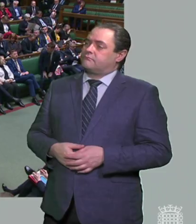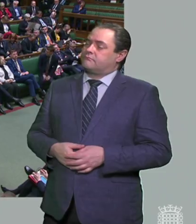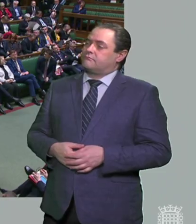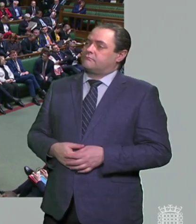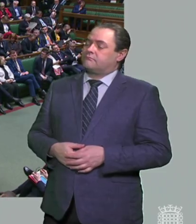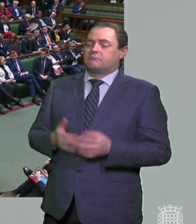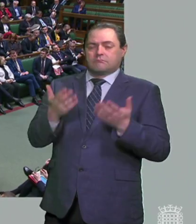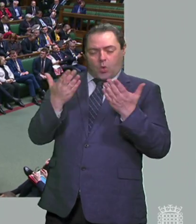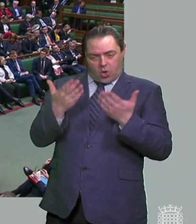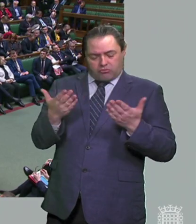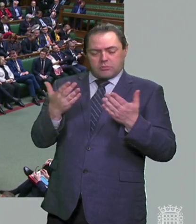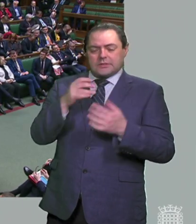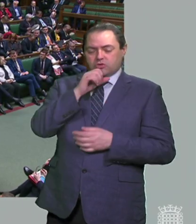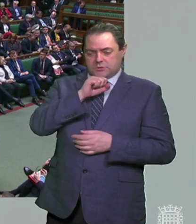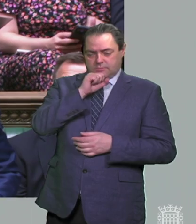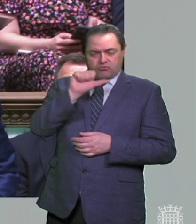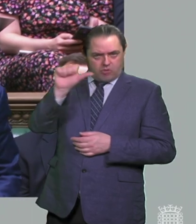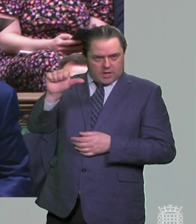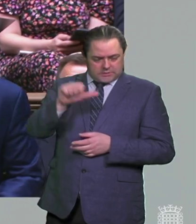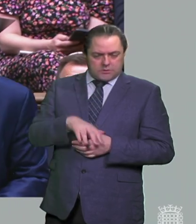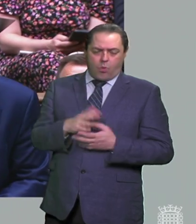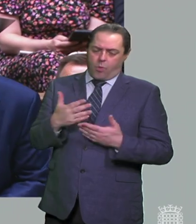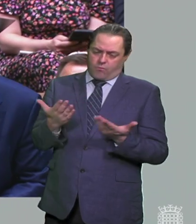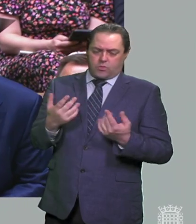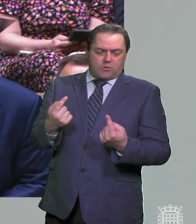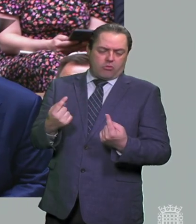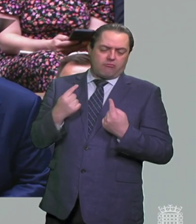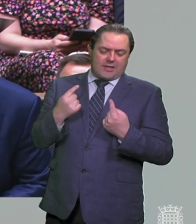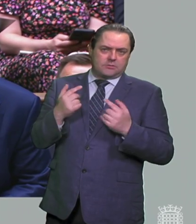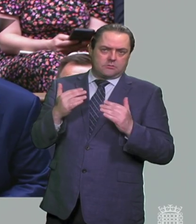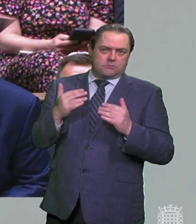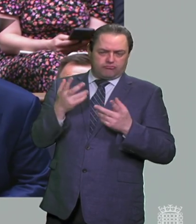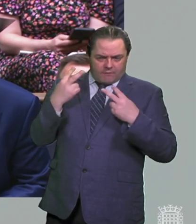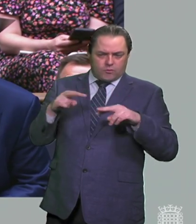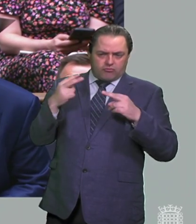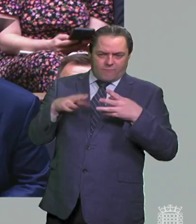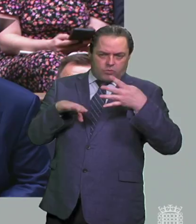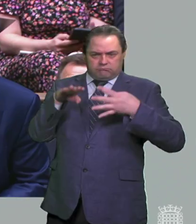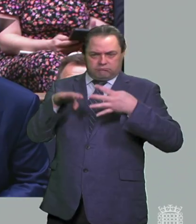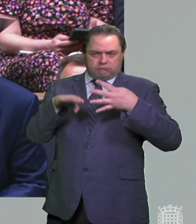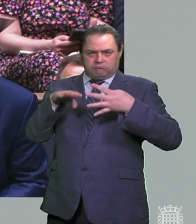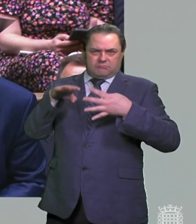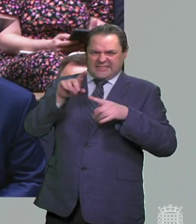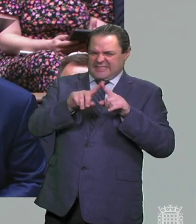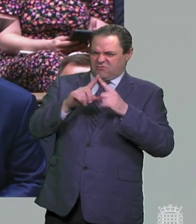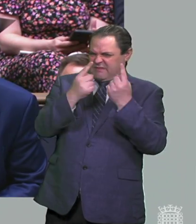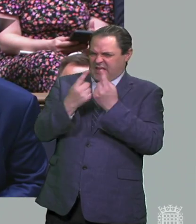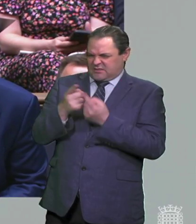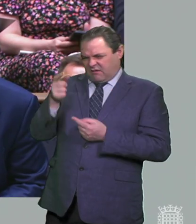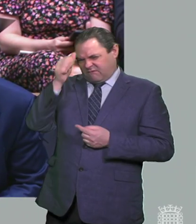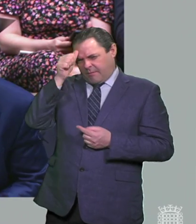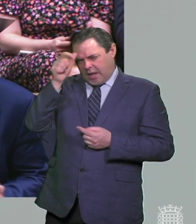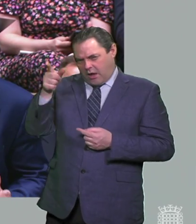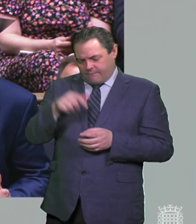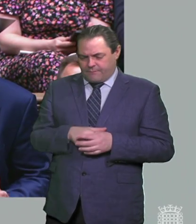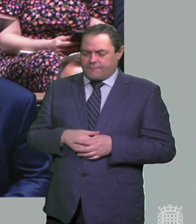The right honourable Gentleman is absolutely right. Of course the threat level is kept under constant review and we take into account a range of factors—he will be very familiar with them.